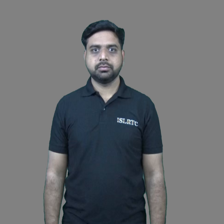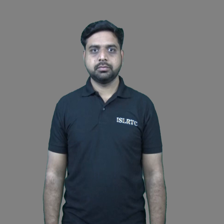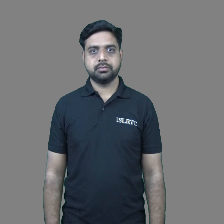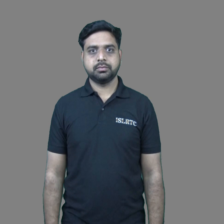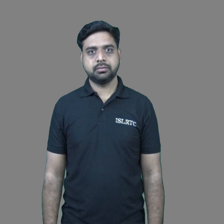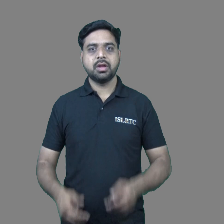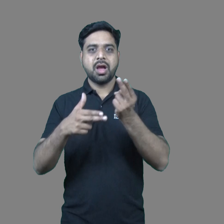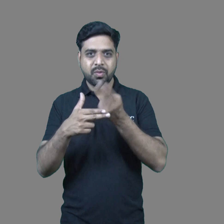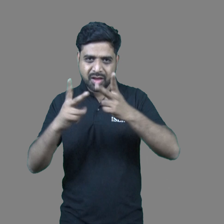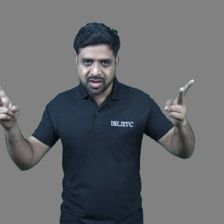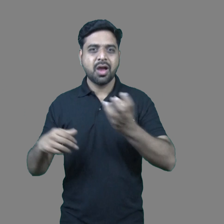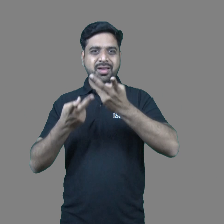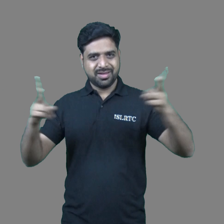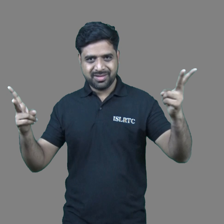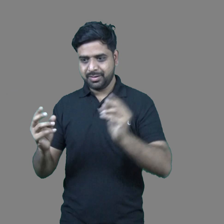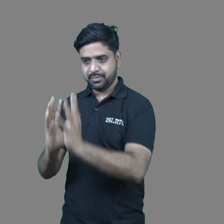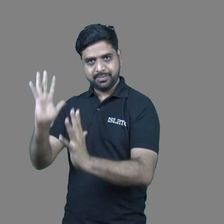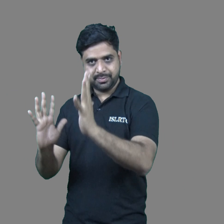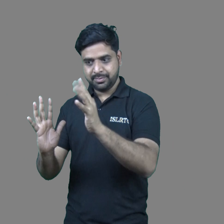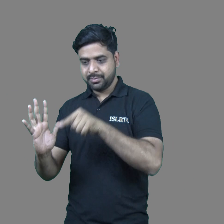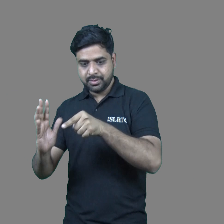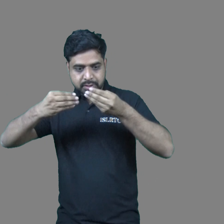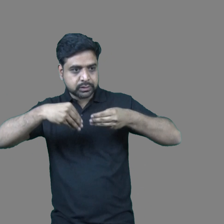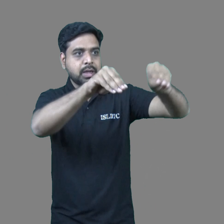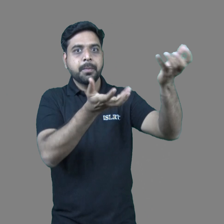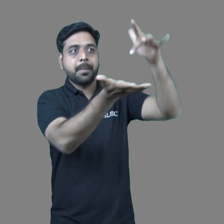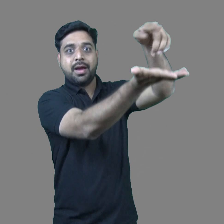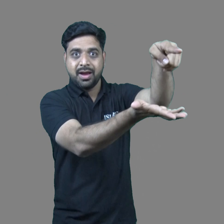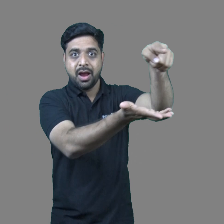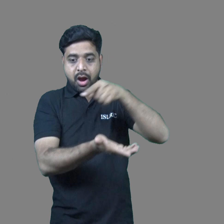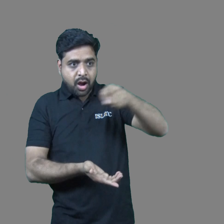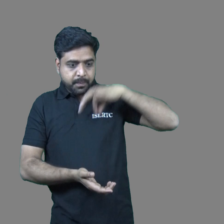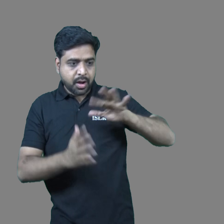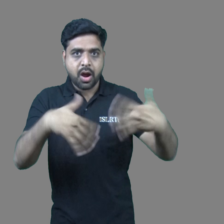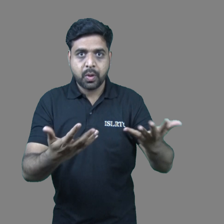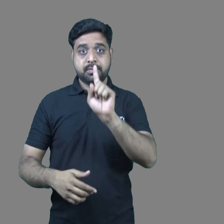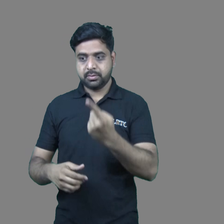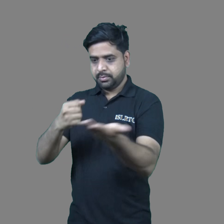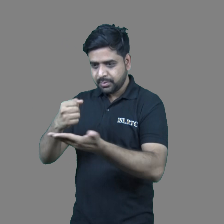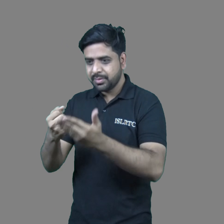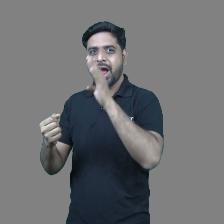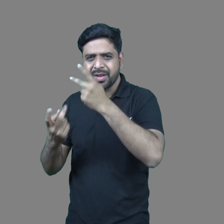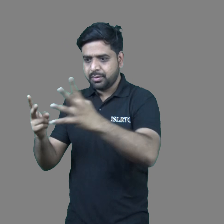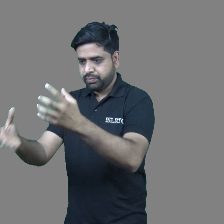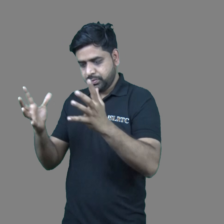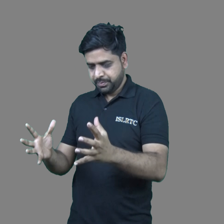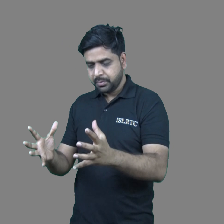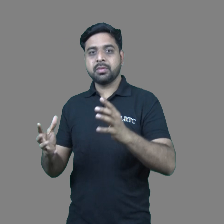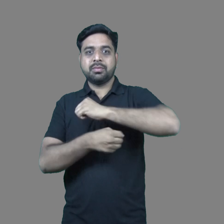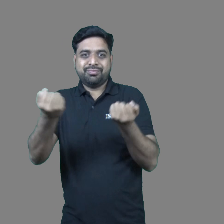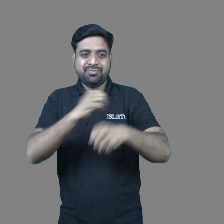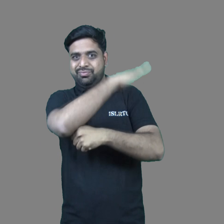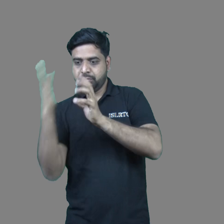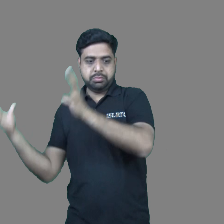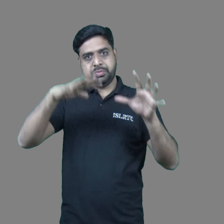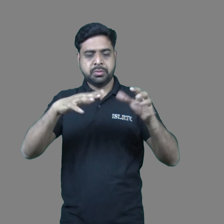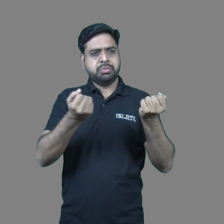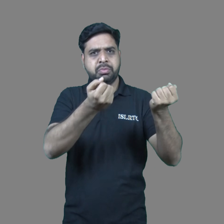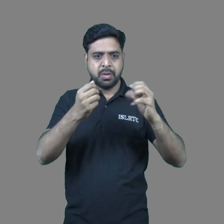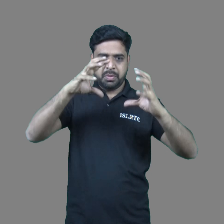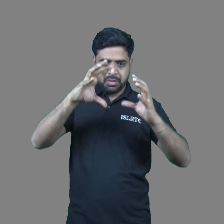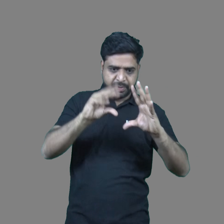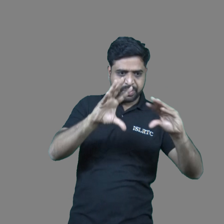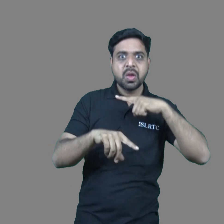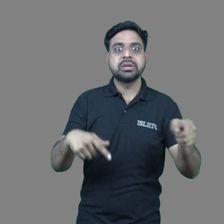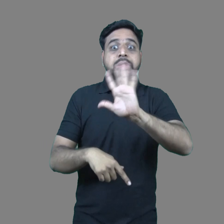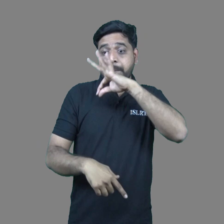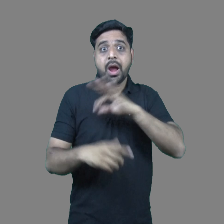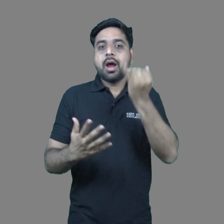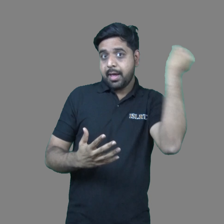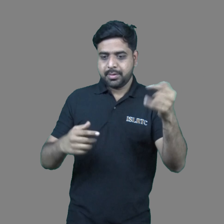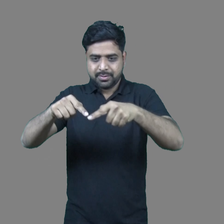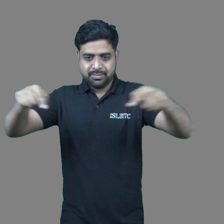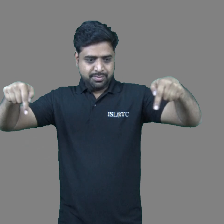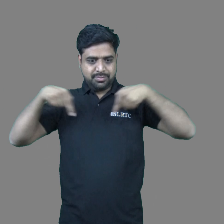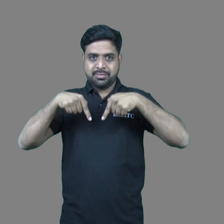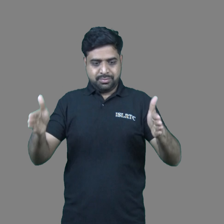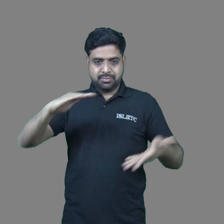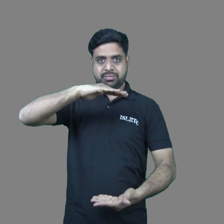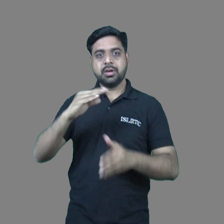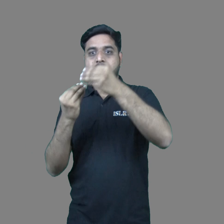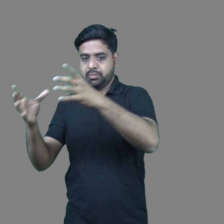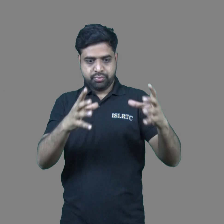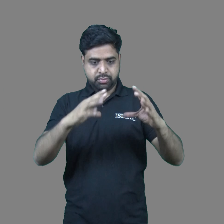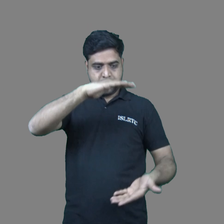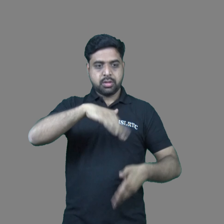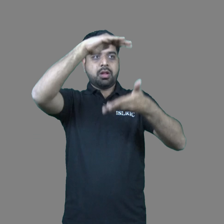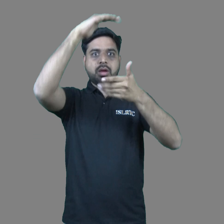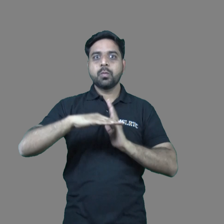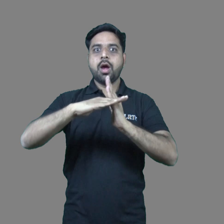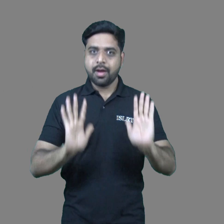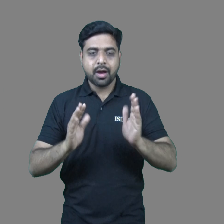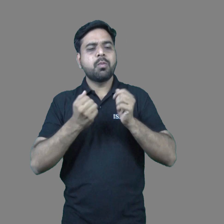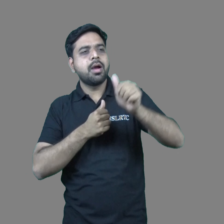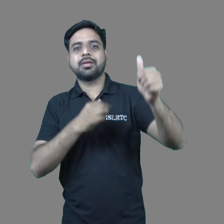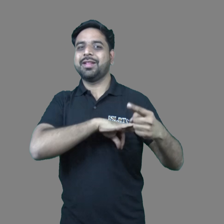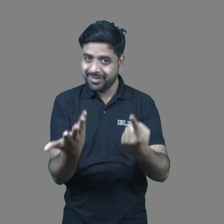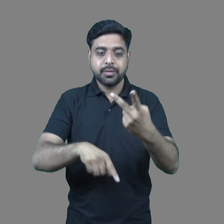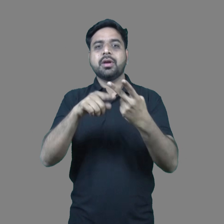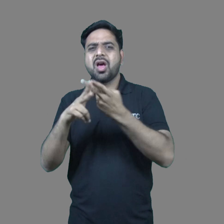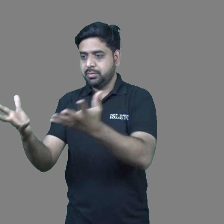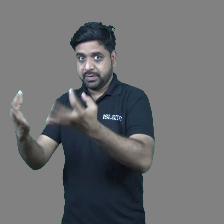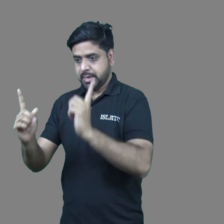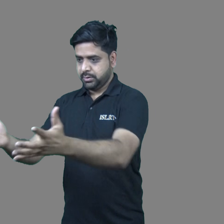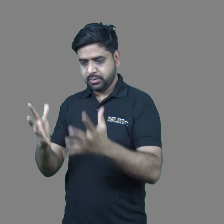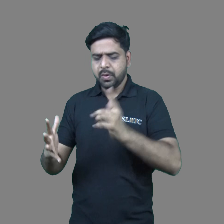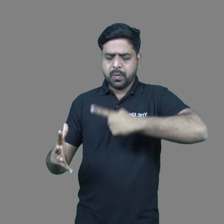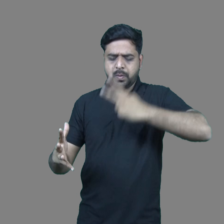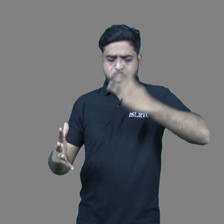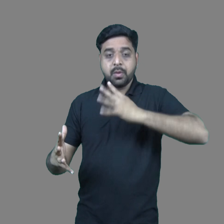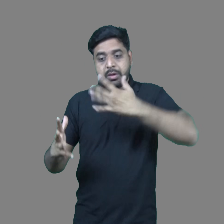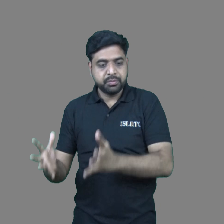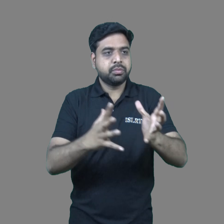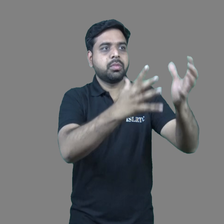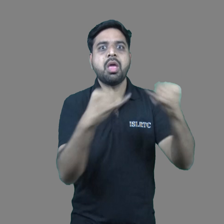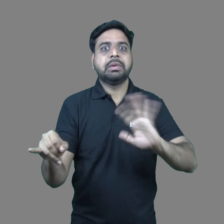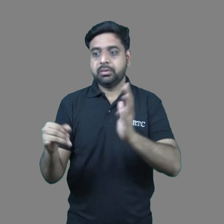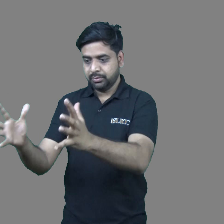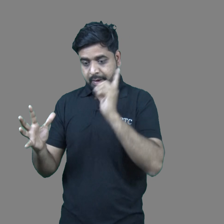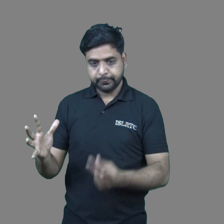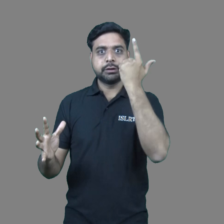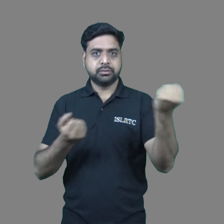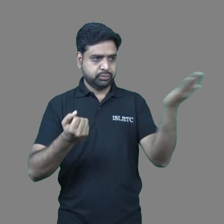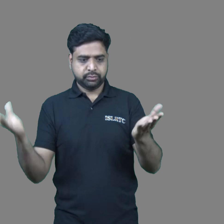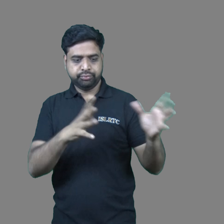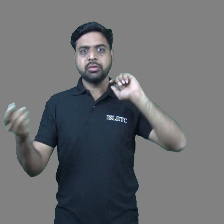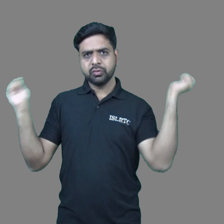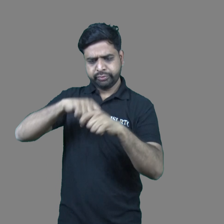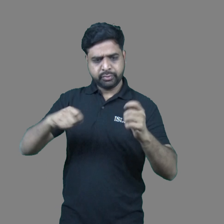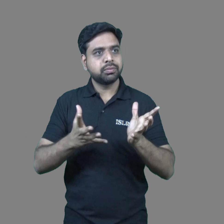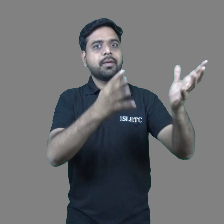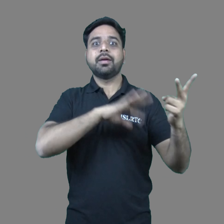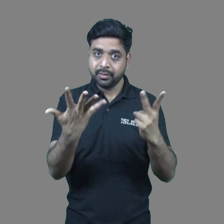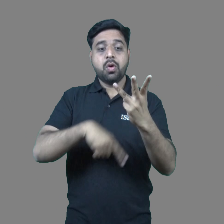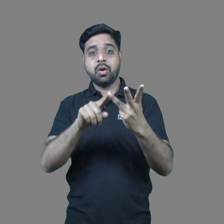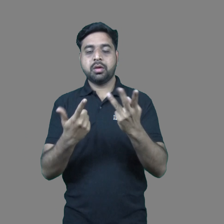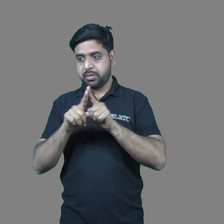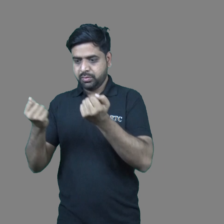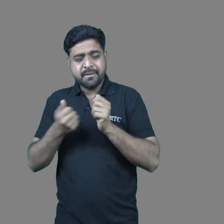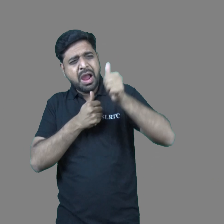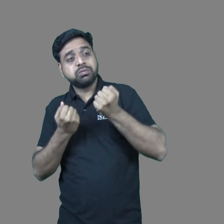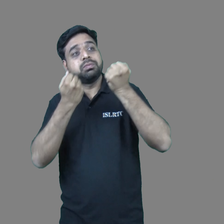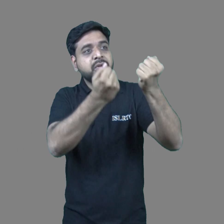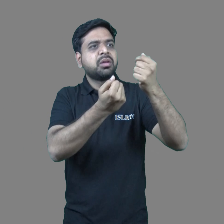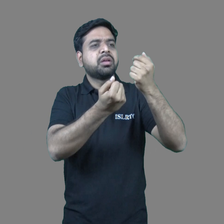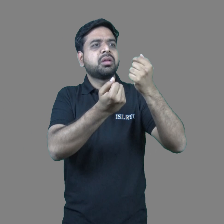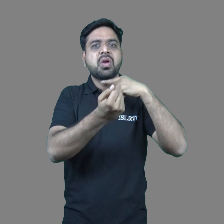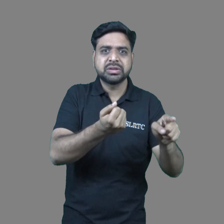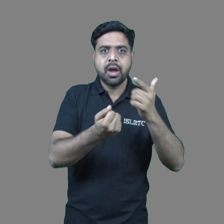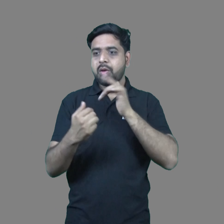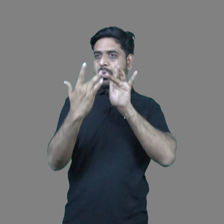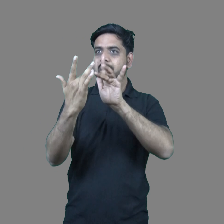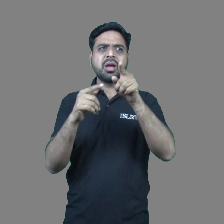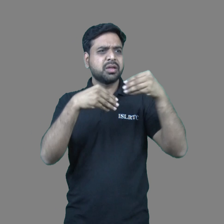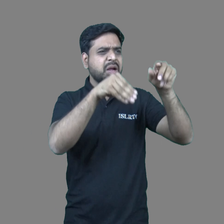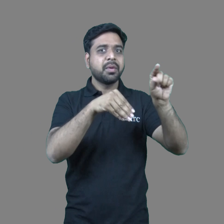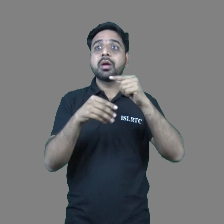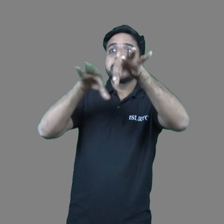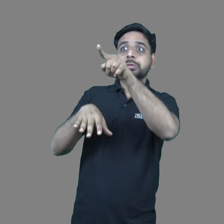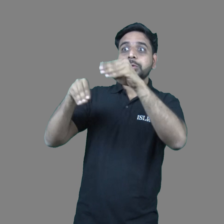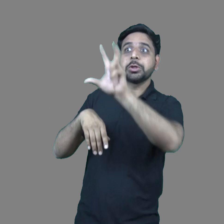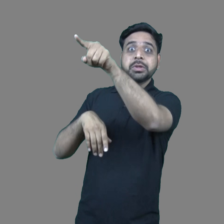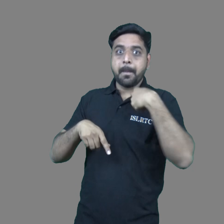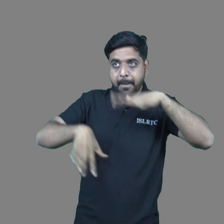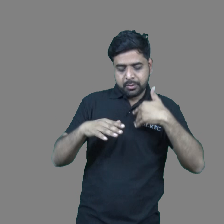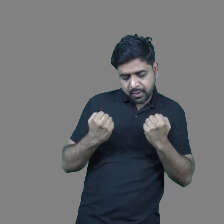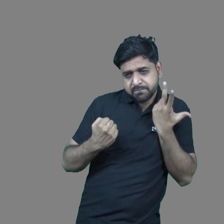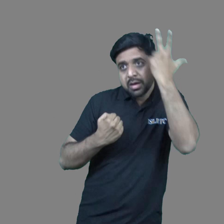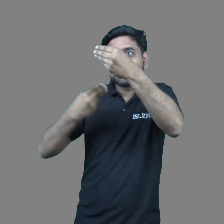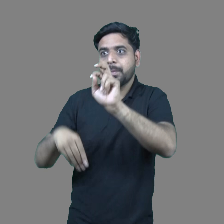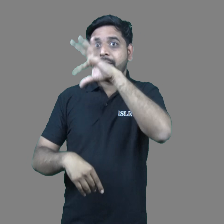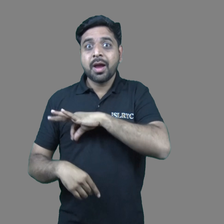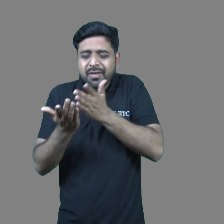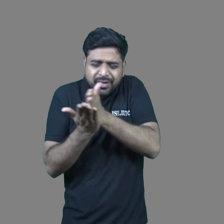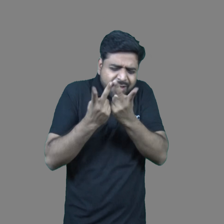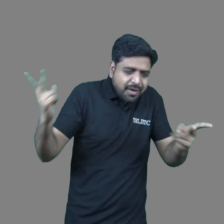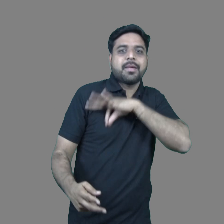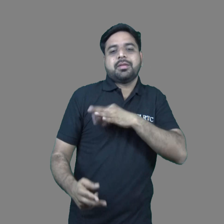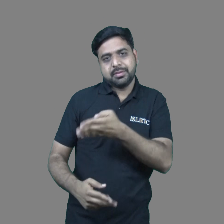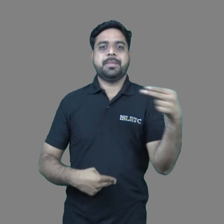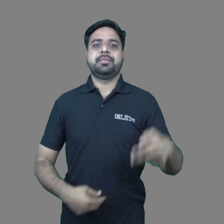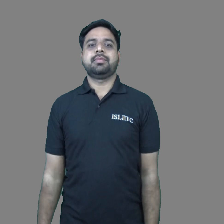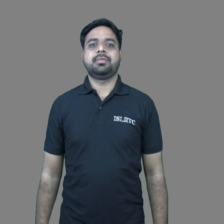Advantage of Distant Markets